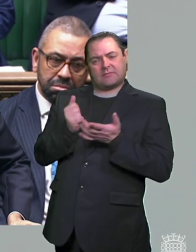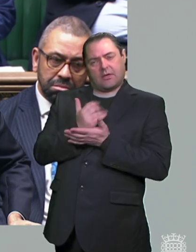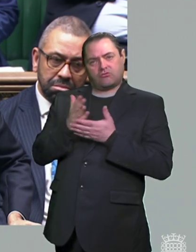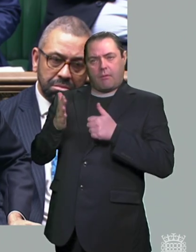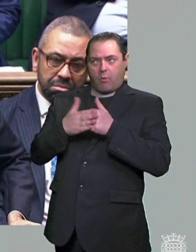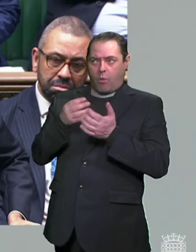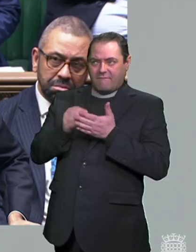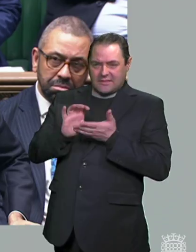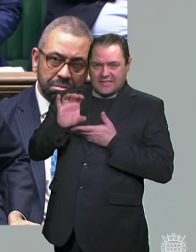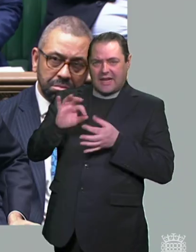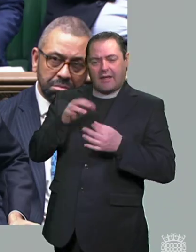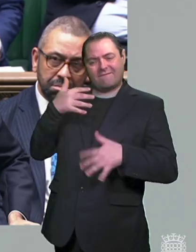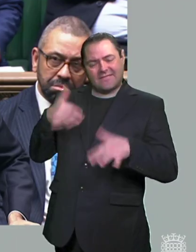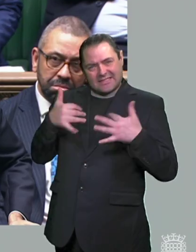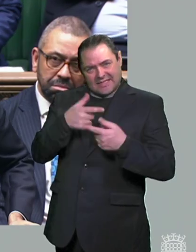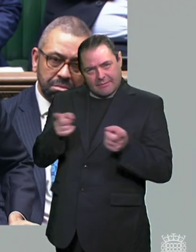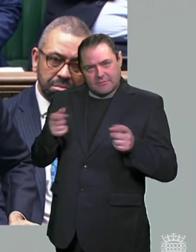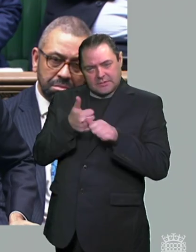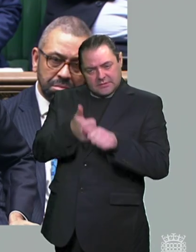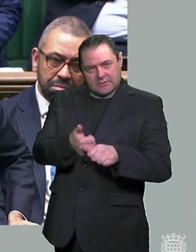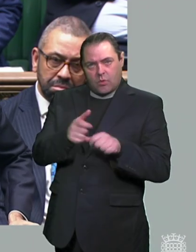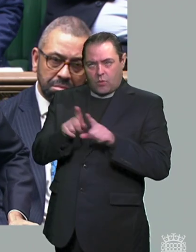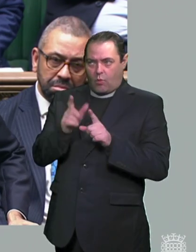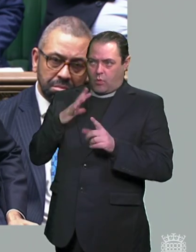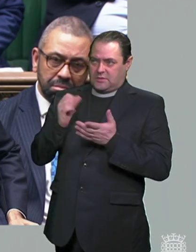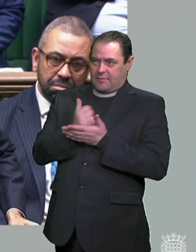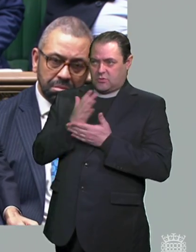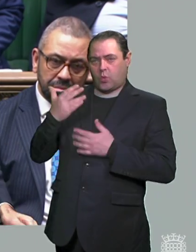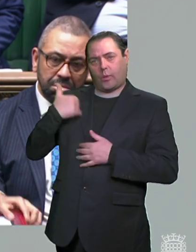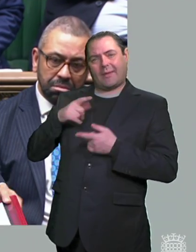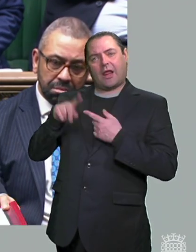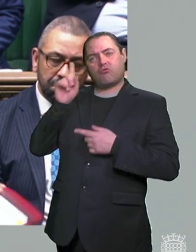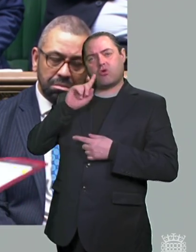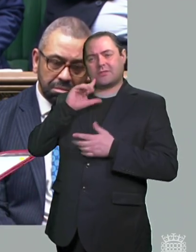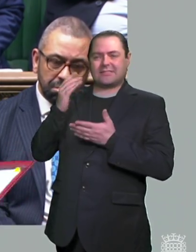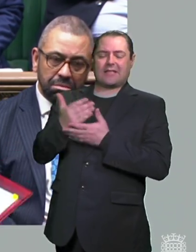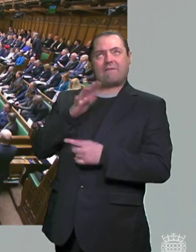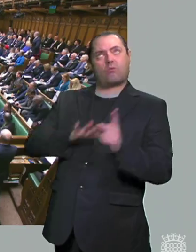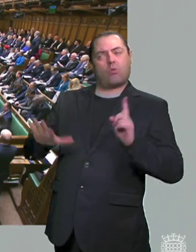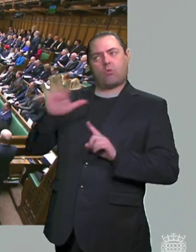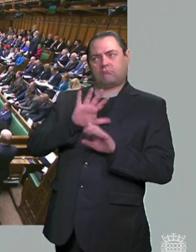We will continue to do everything we can to make sure that women and girls are safe everywhere in our country.